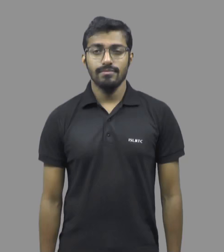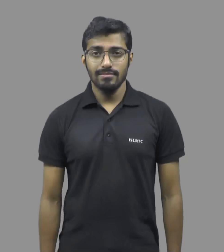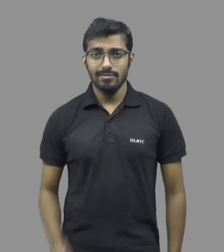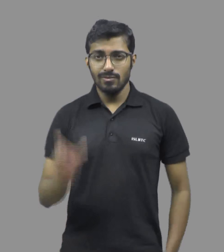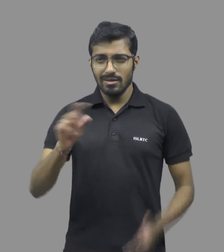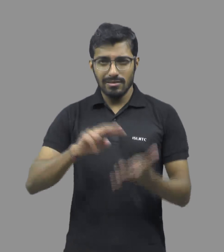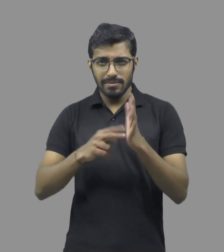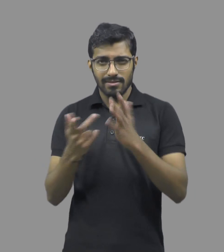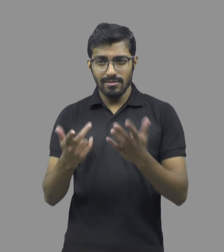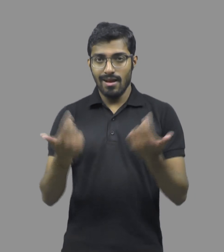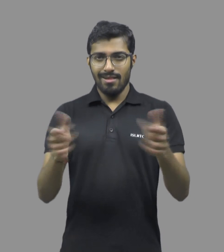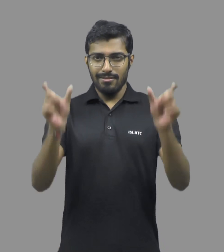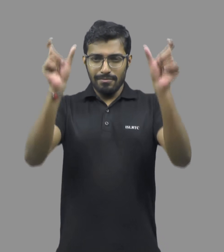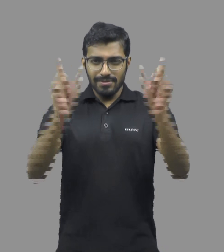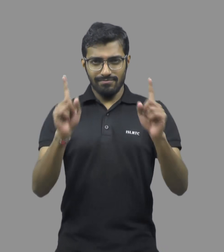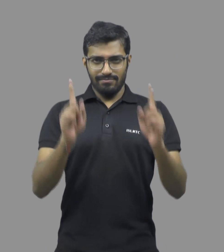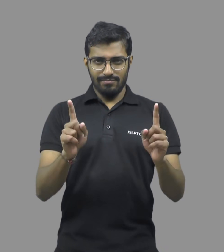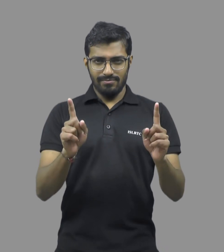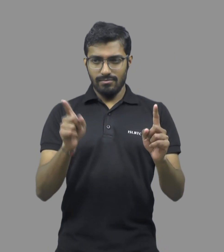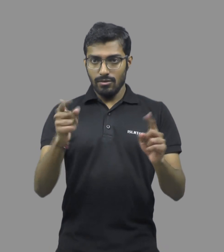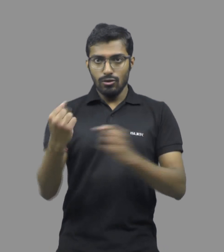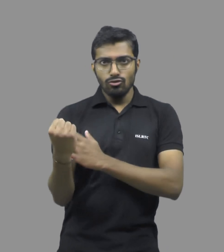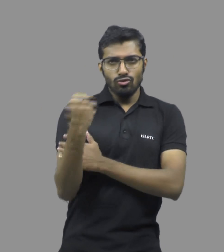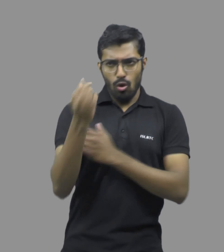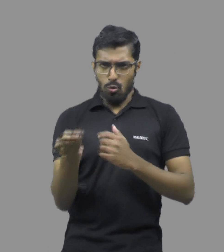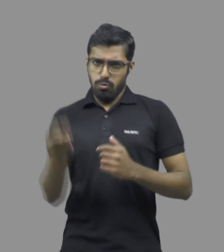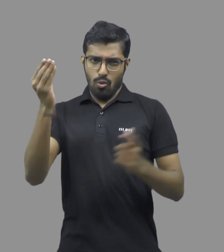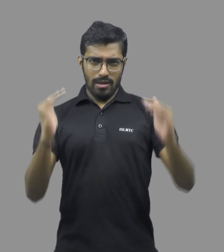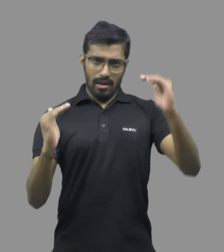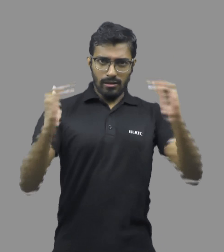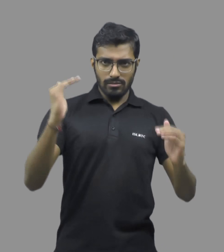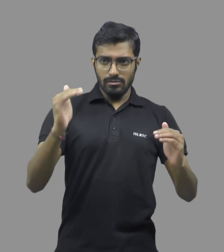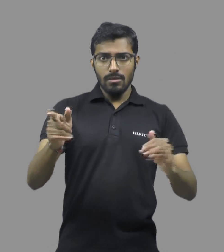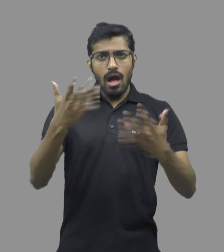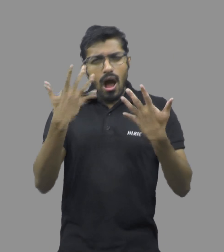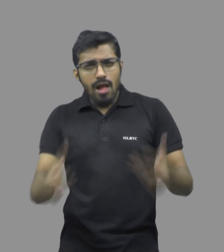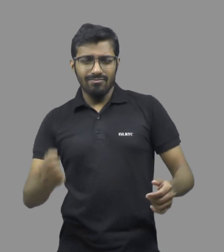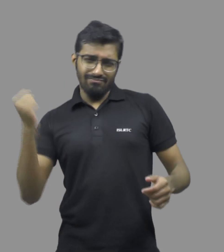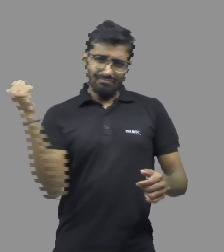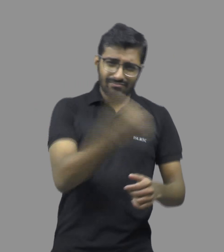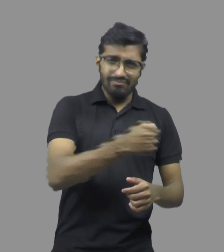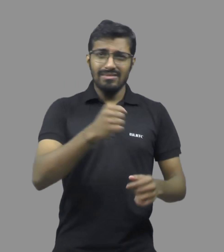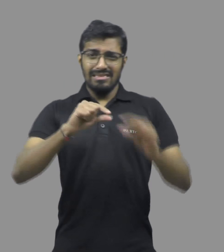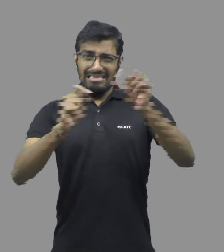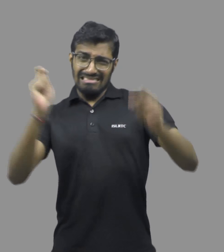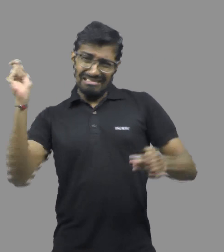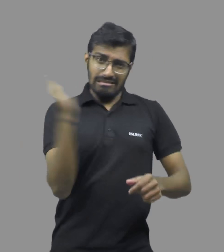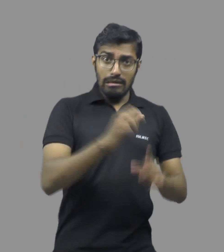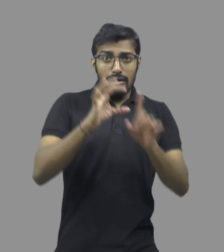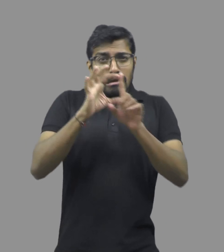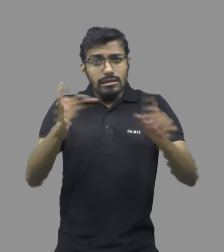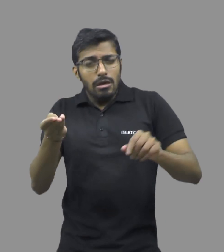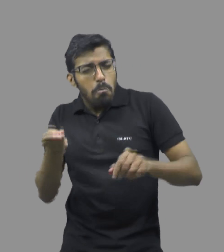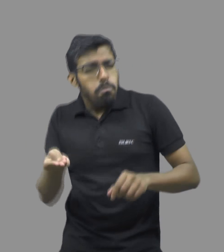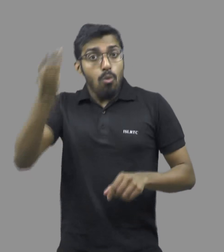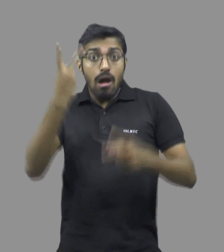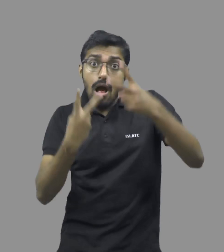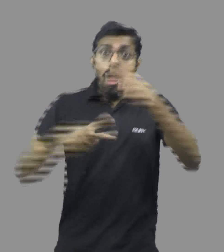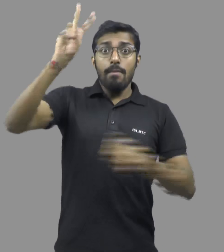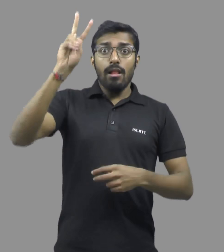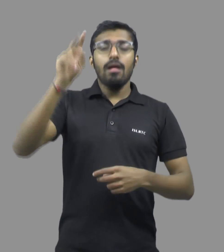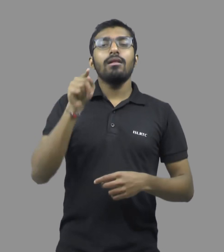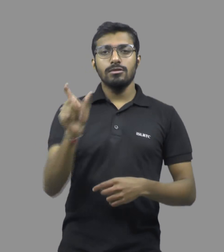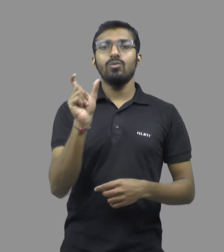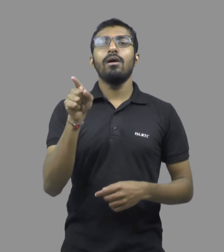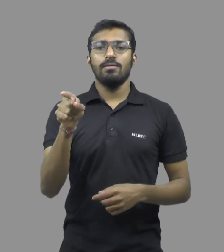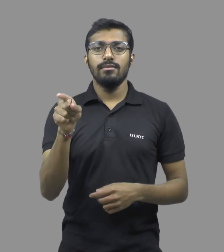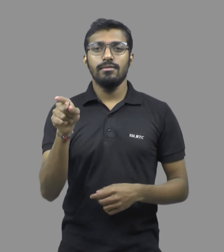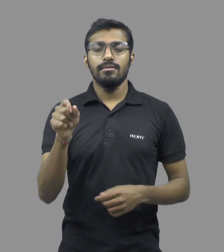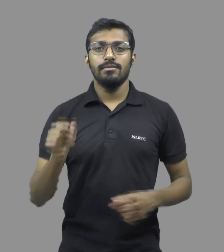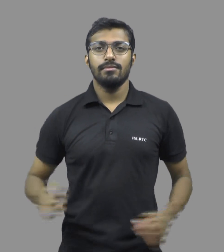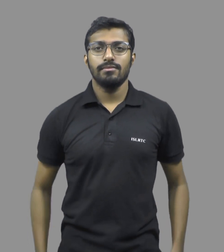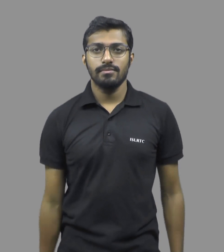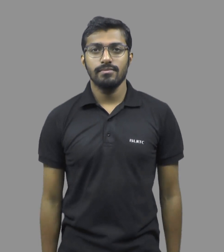Assault